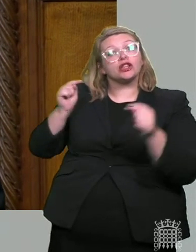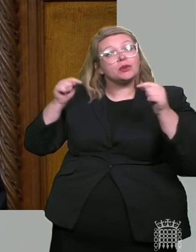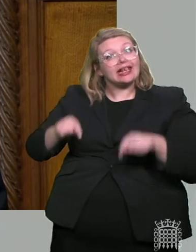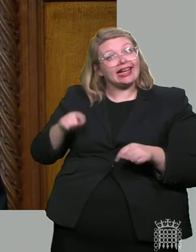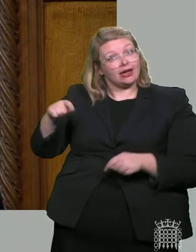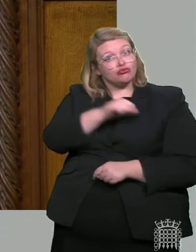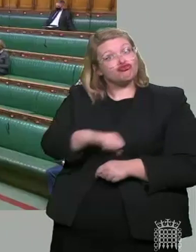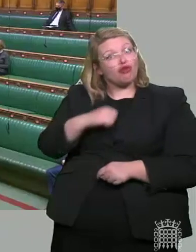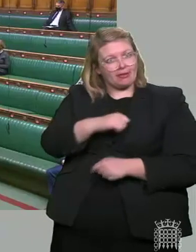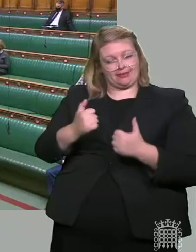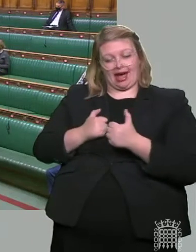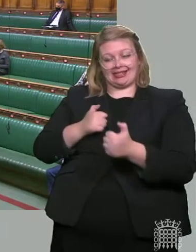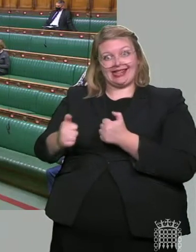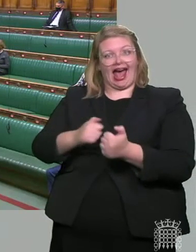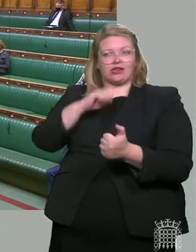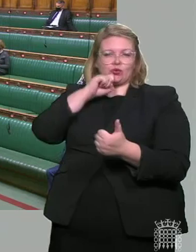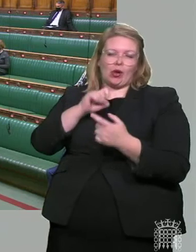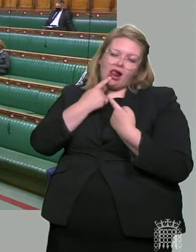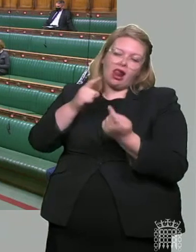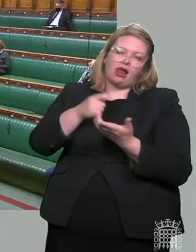When will he publish them?